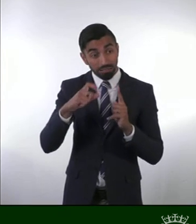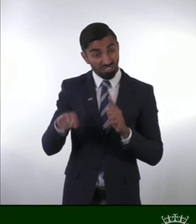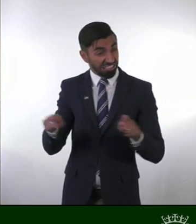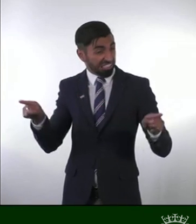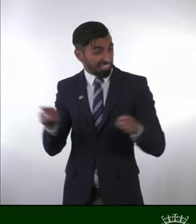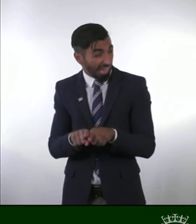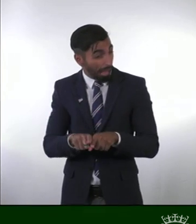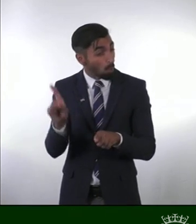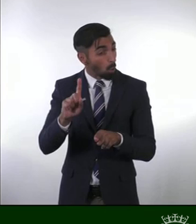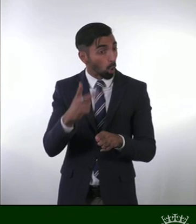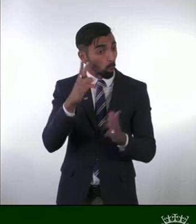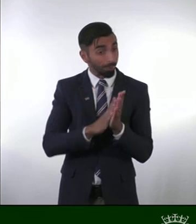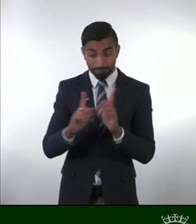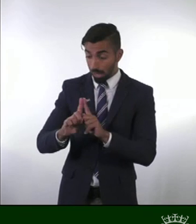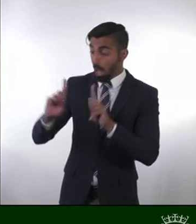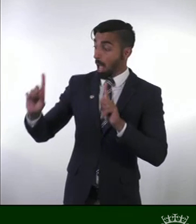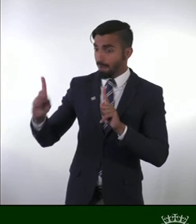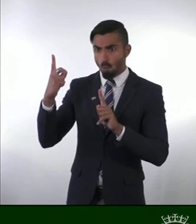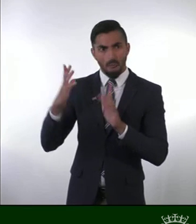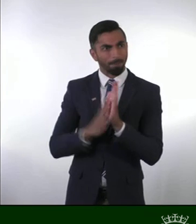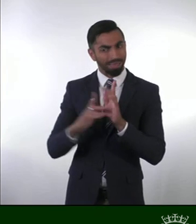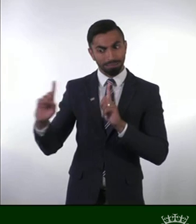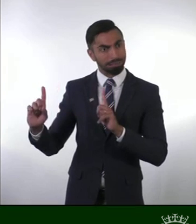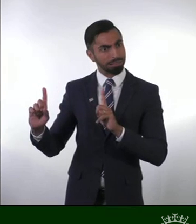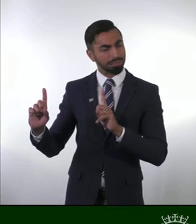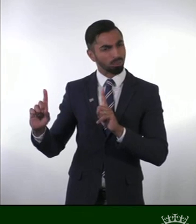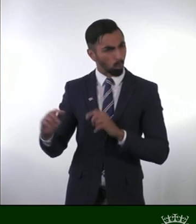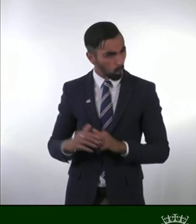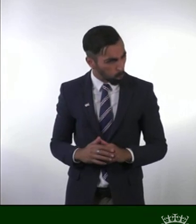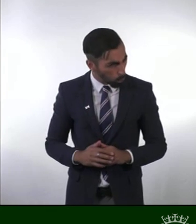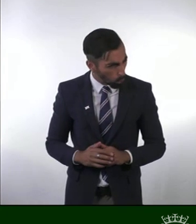That is a significant increase in risk.